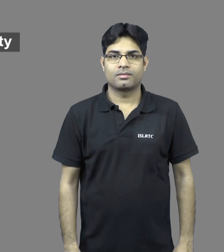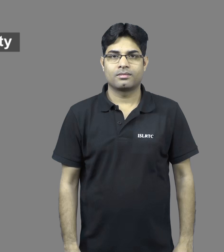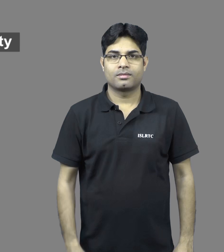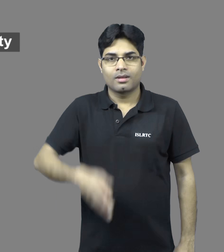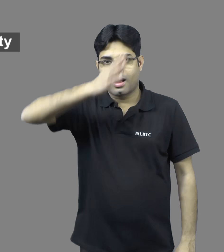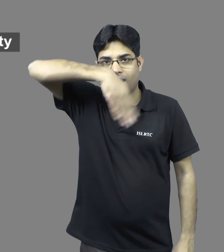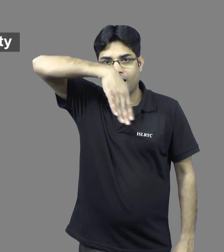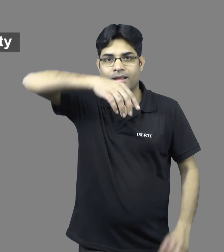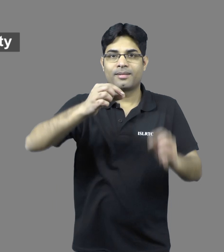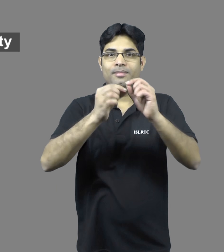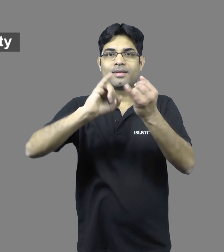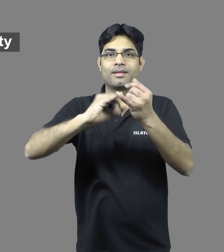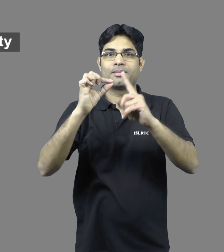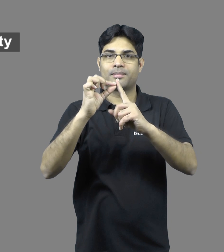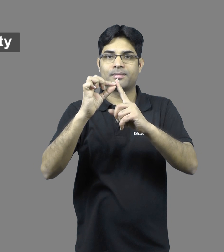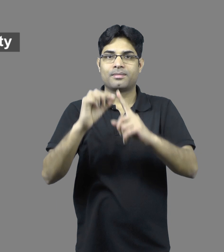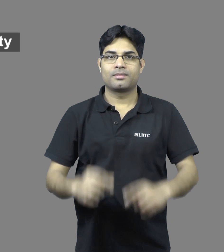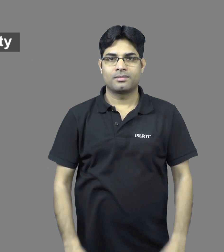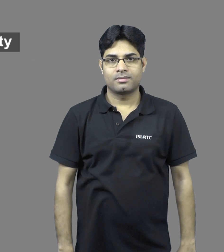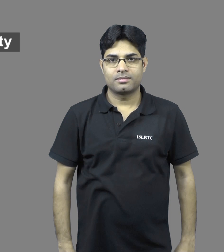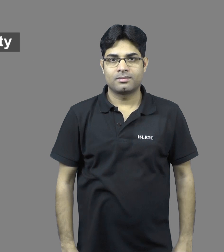Bahujan Samaj Party (BSP)